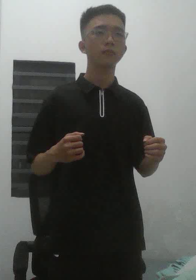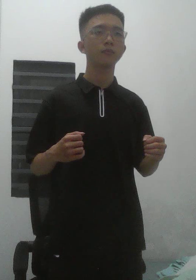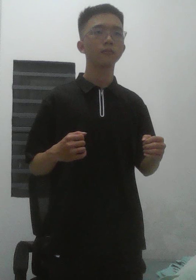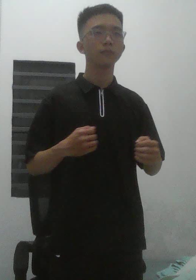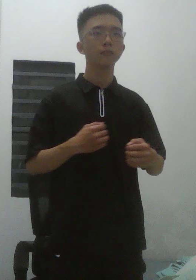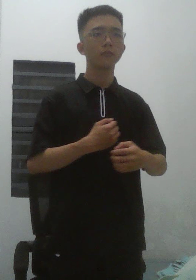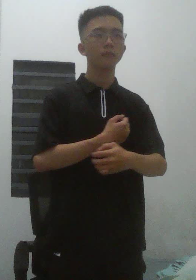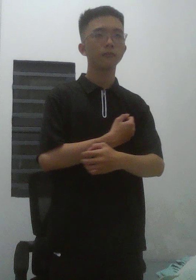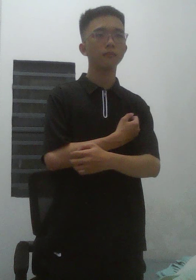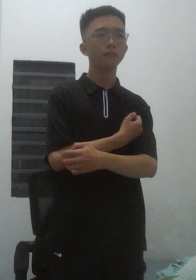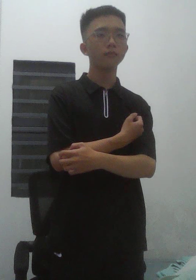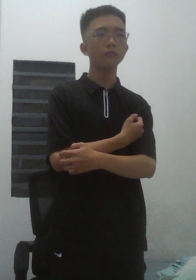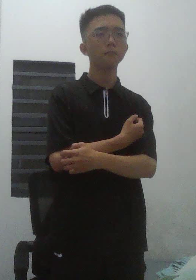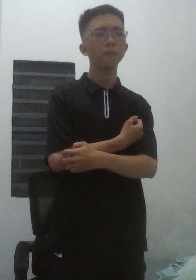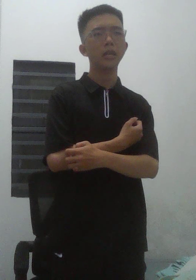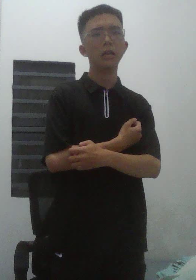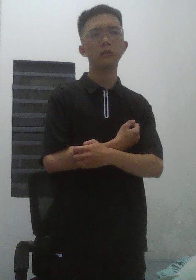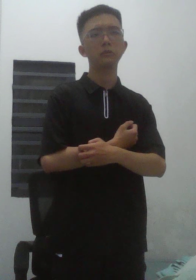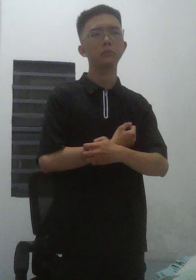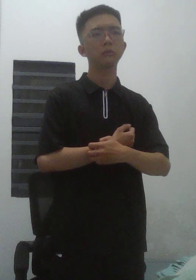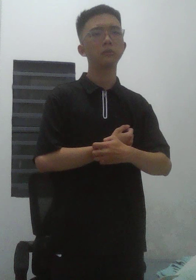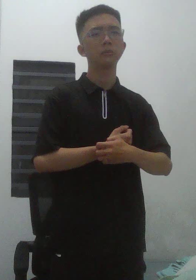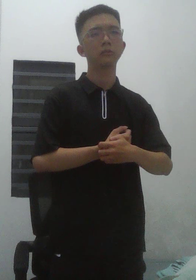ngheo